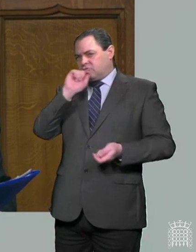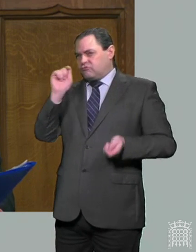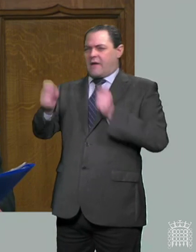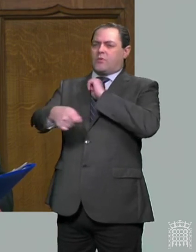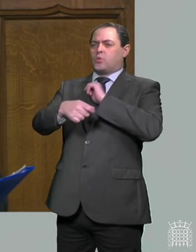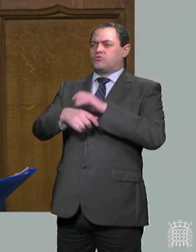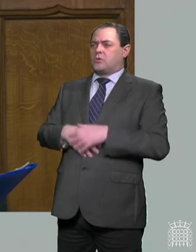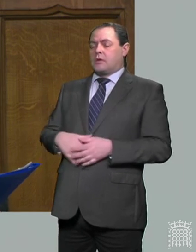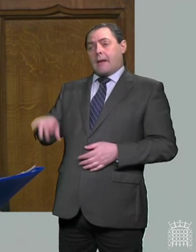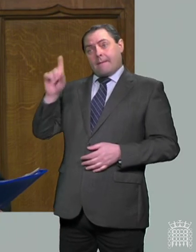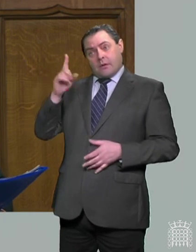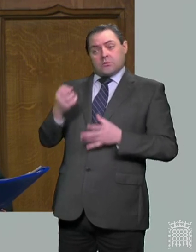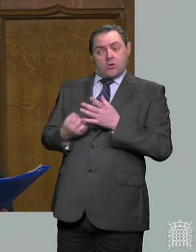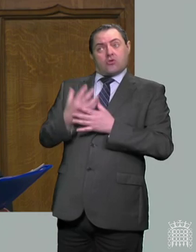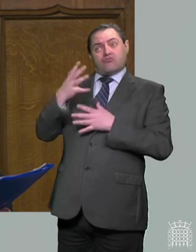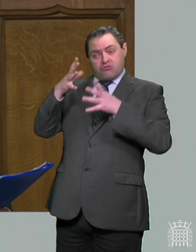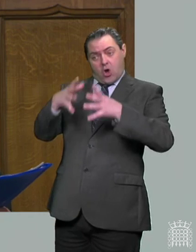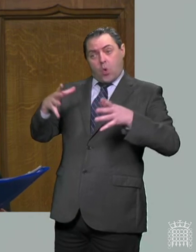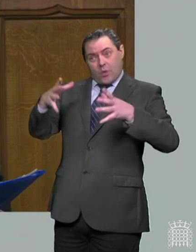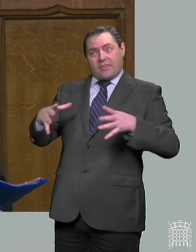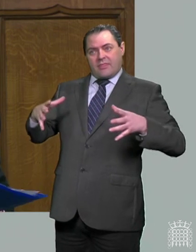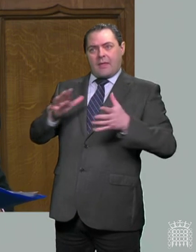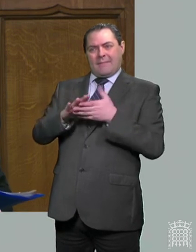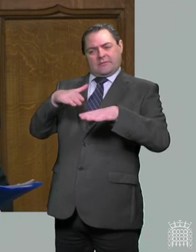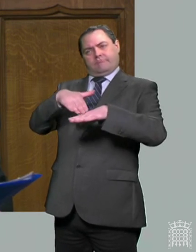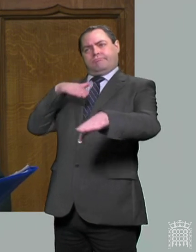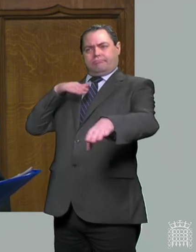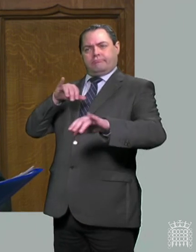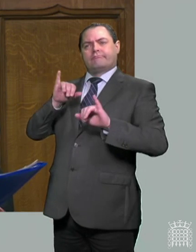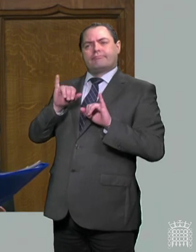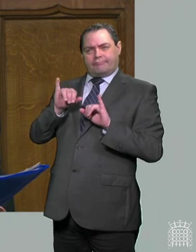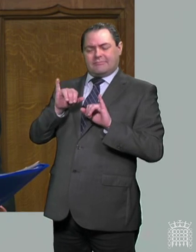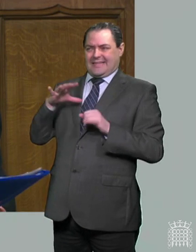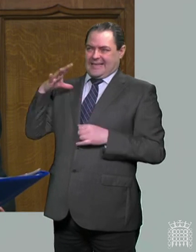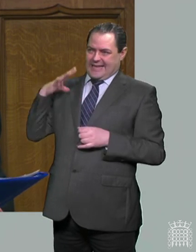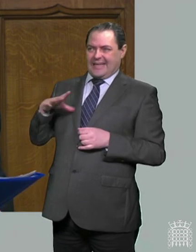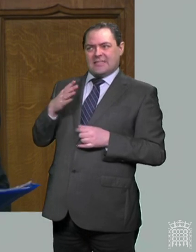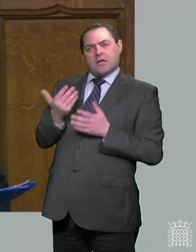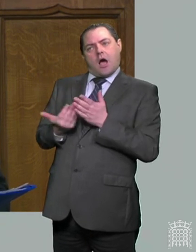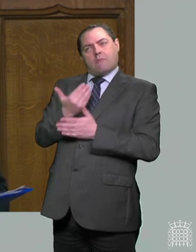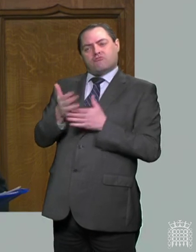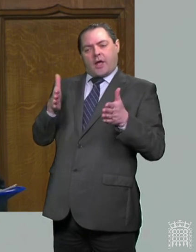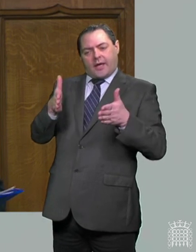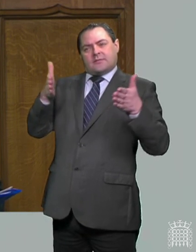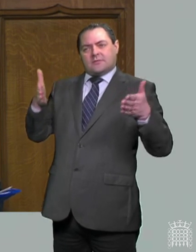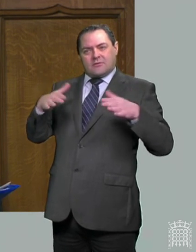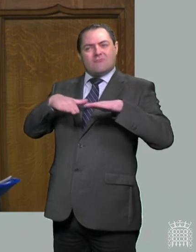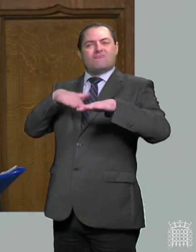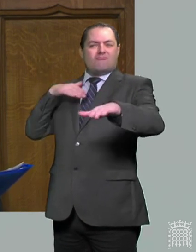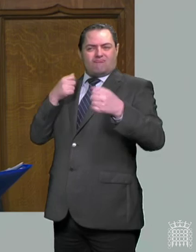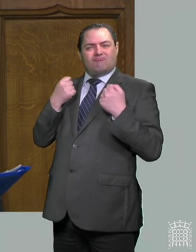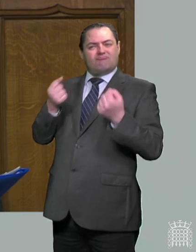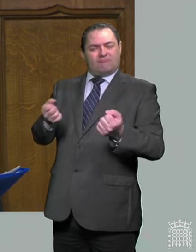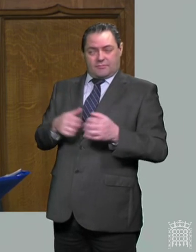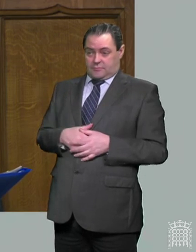However, with such growth there has been increased congestion on our roads, and we are in desperate need of upgrades to road infrastructure.